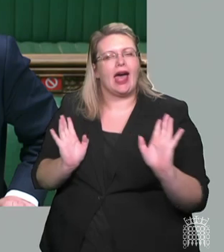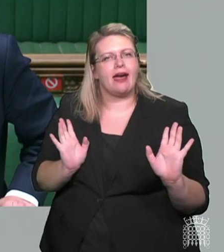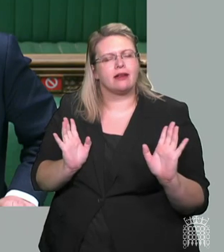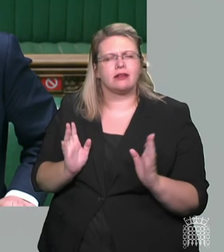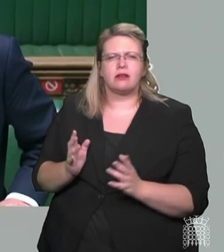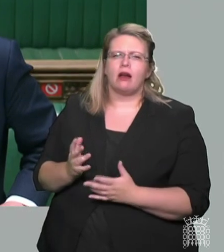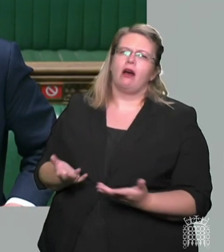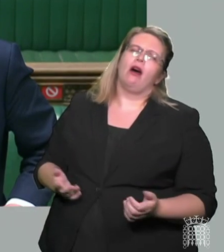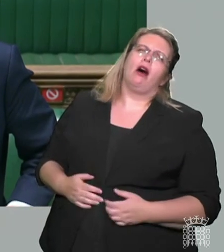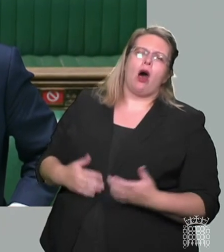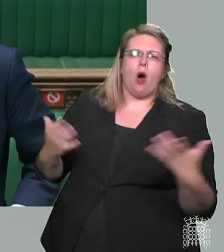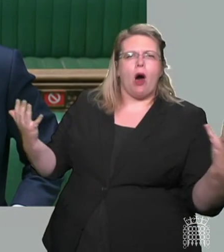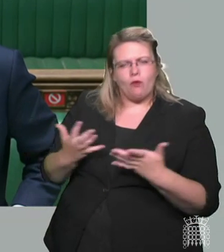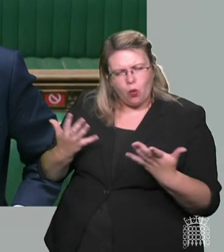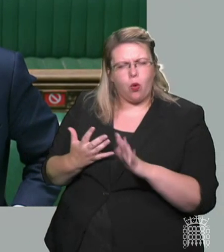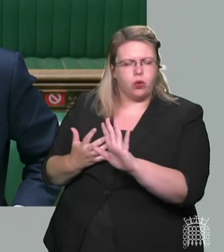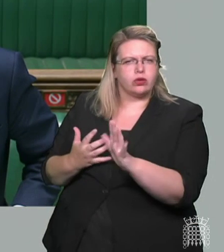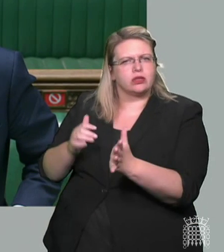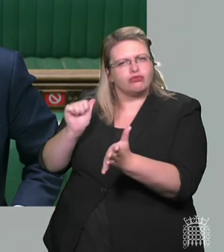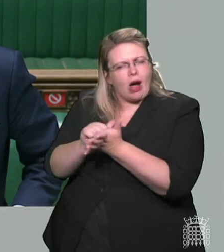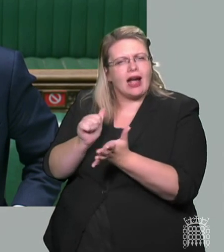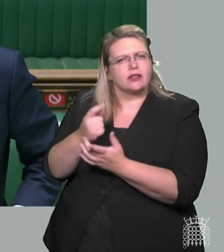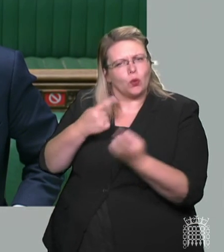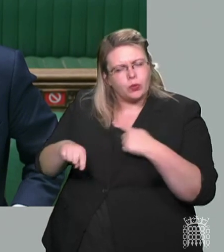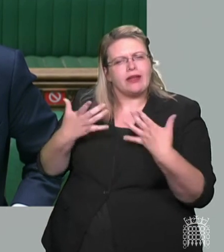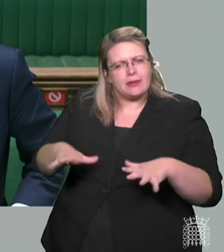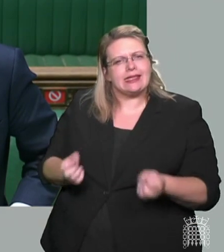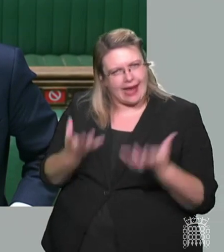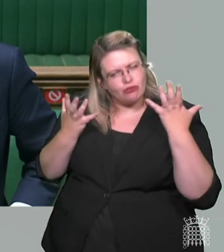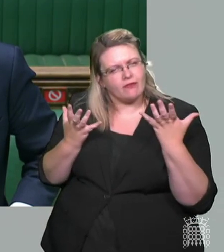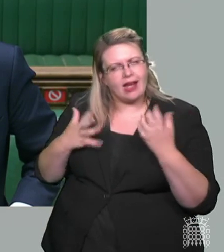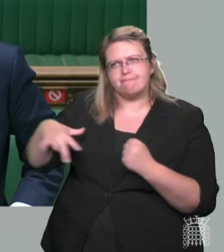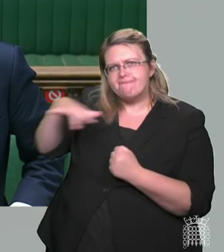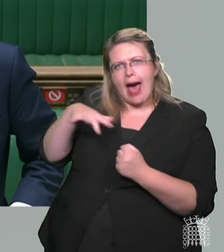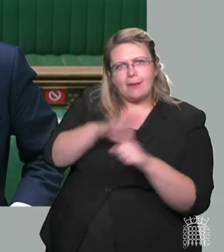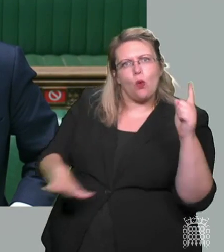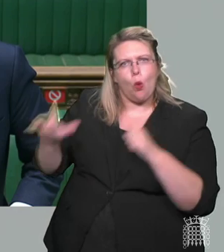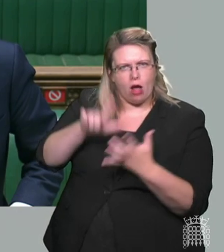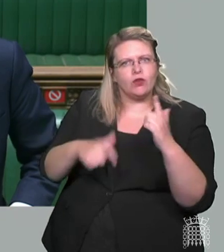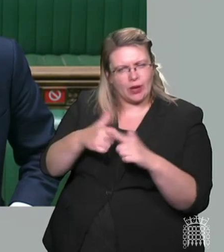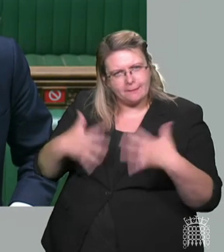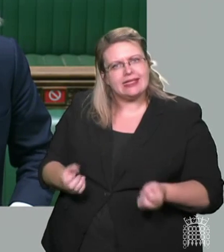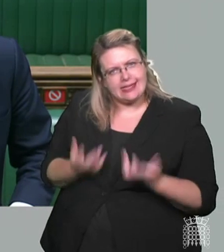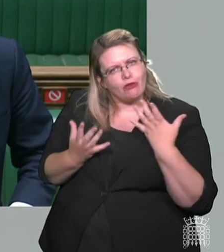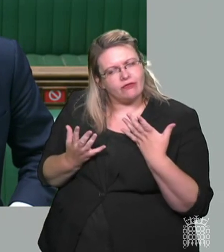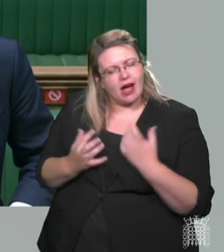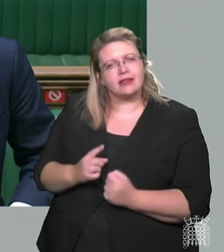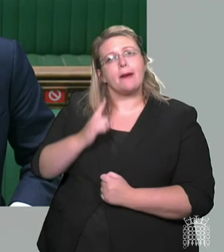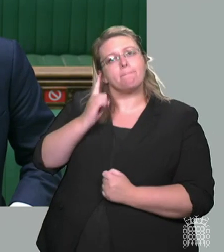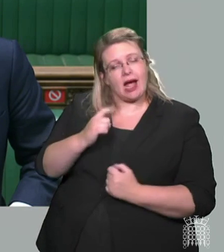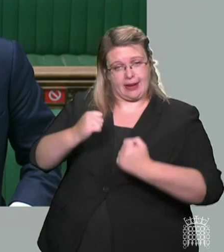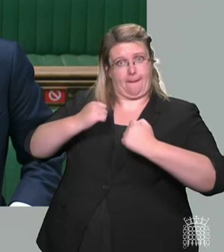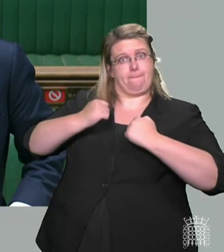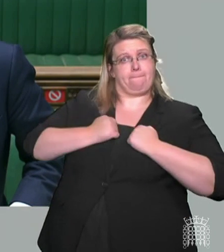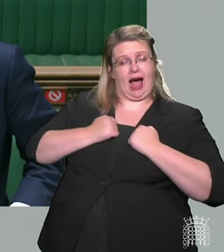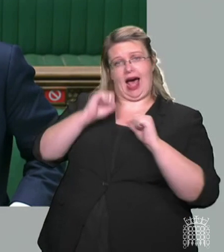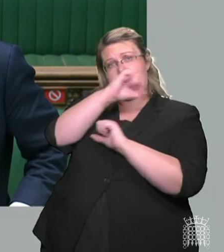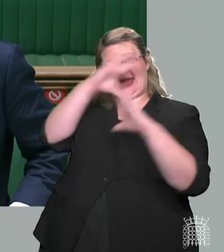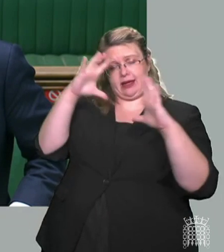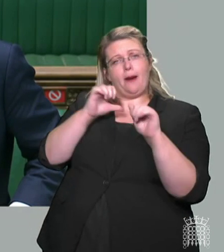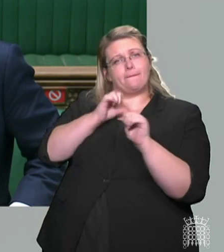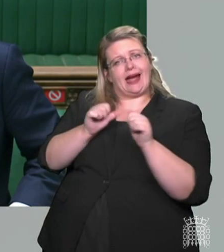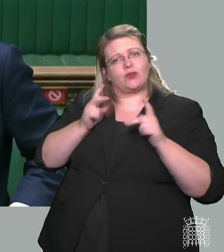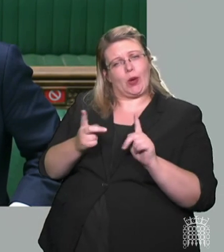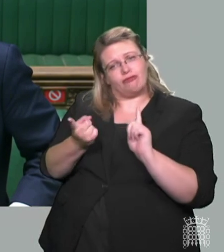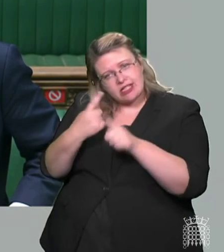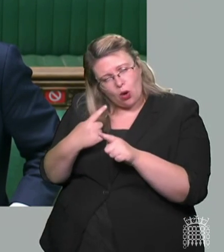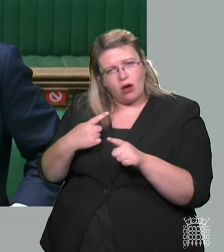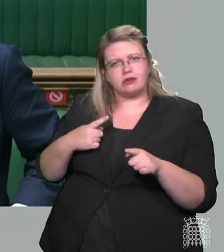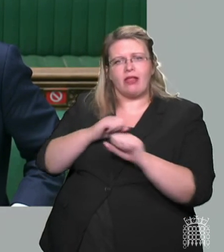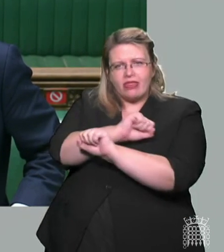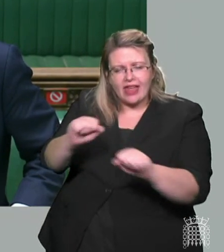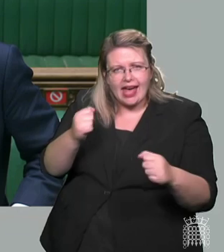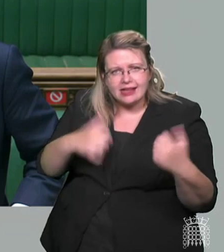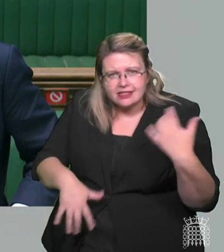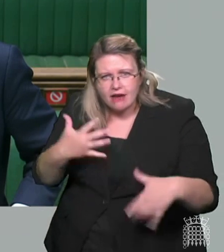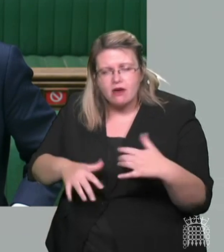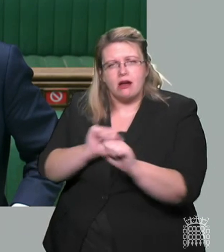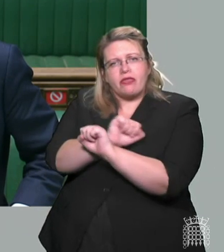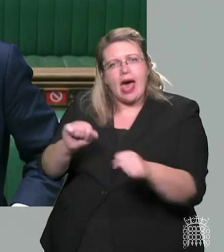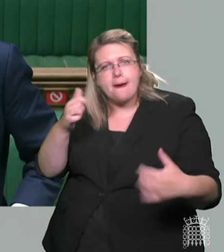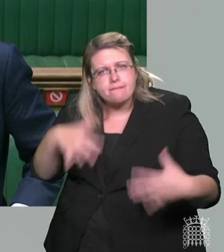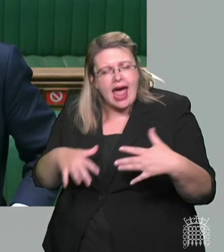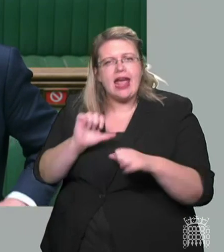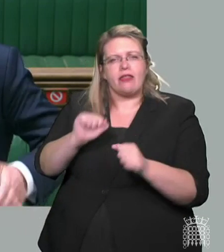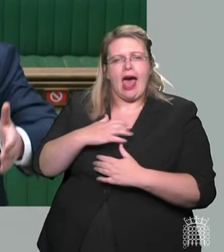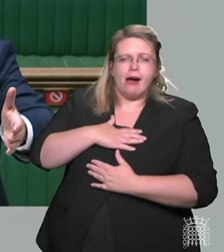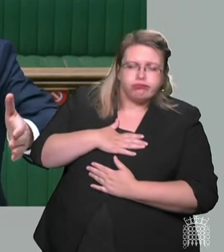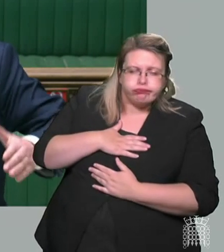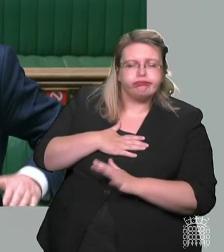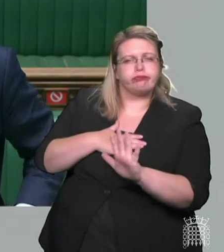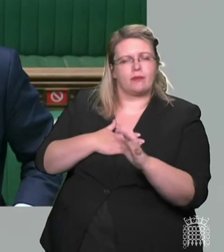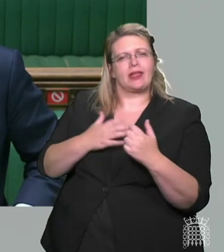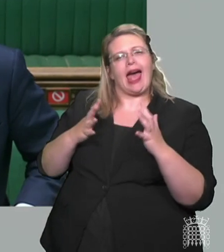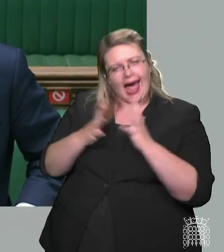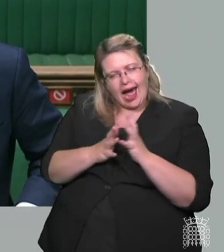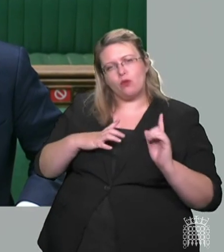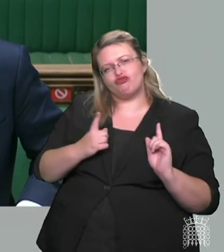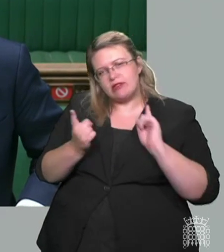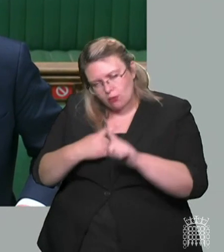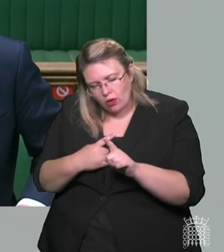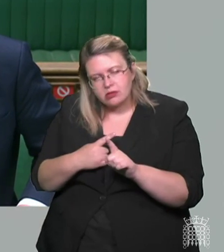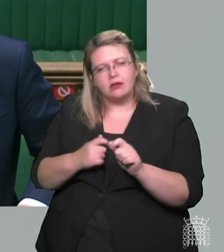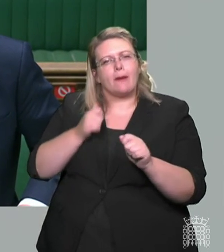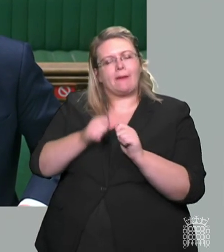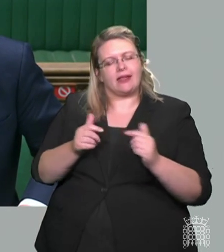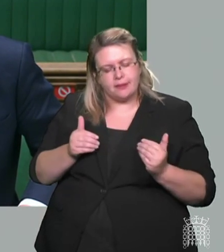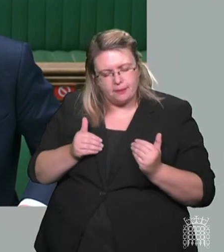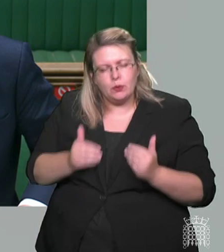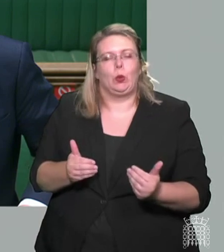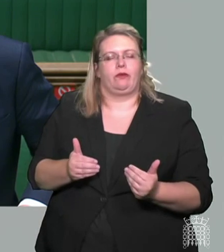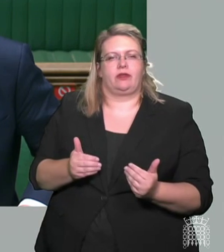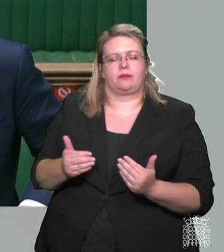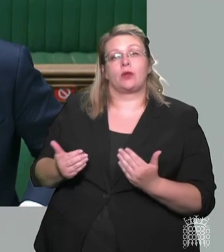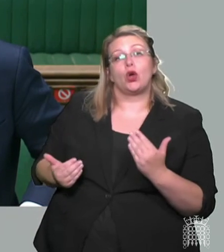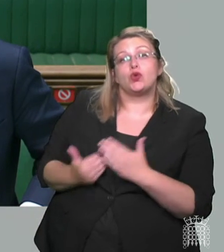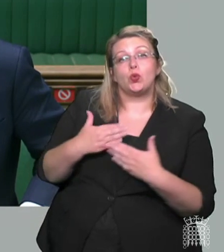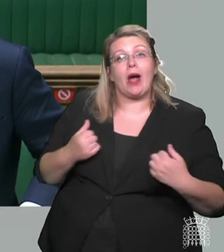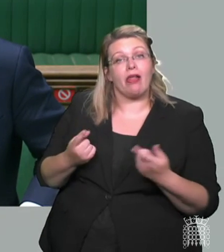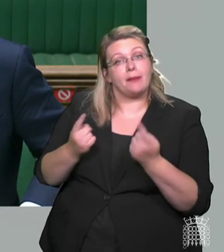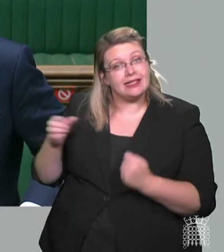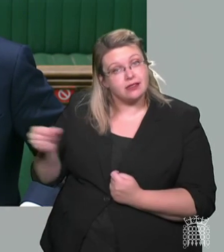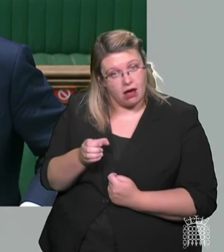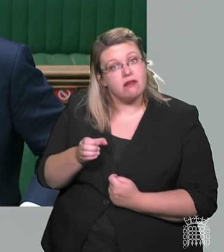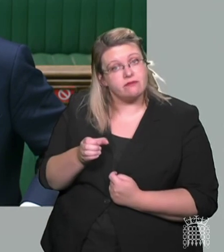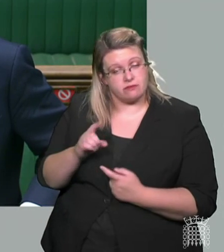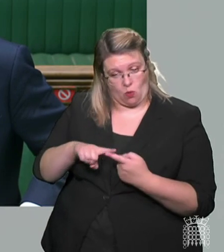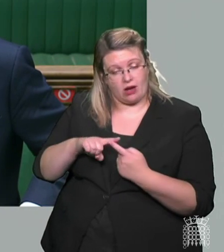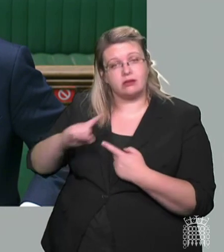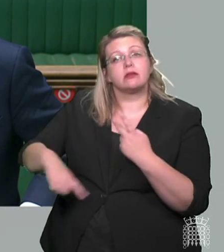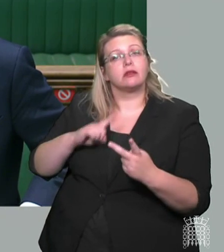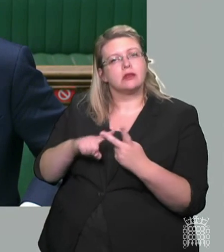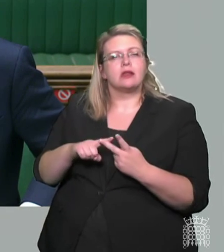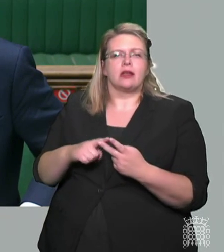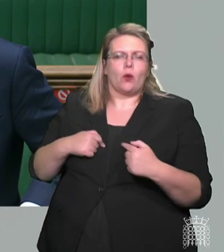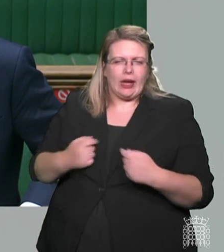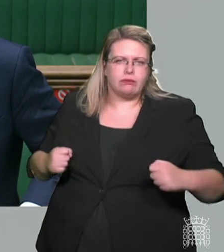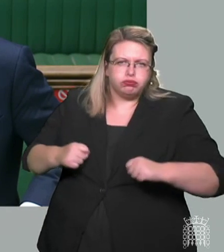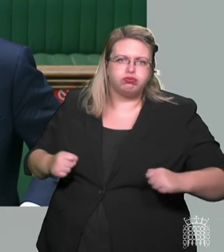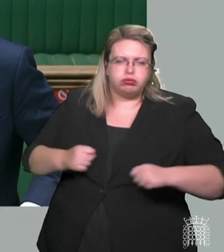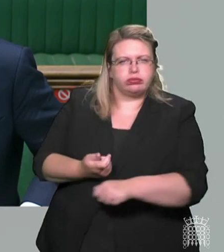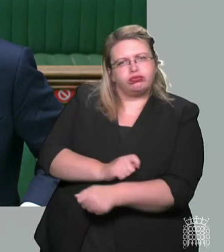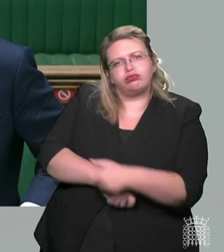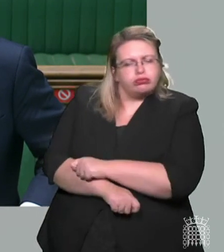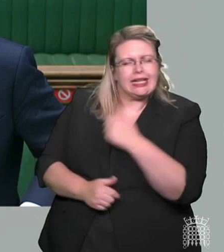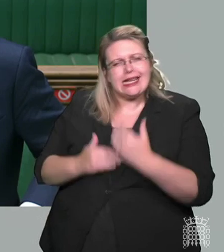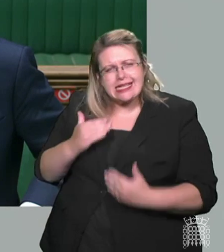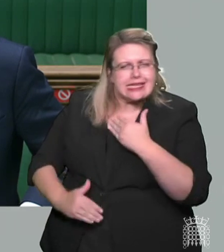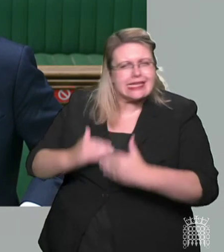Of course he is right in what he says about the sacrifice made by families up and down the land, but in my view the best response to their grief and pain, and the sufferings that they have endured, is to get on—with a new Health Secretary, which is what we have, and with all the energy and application that